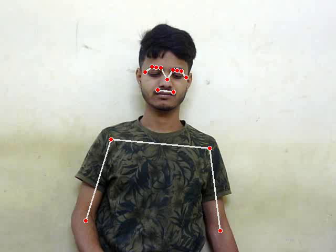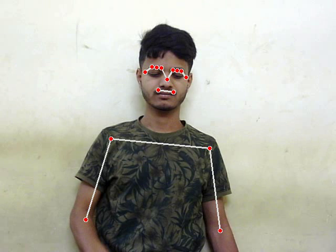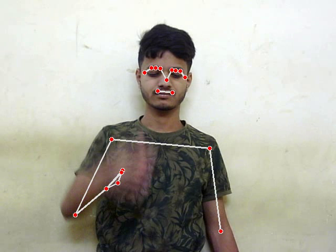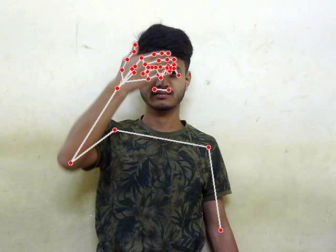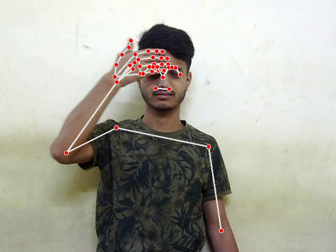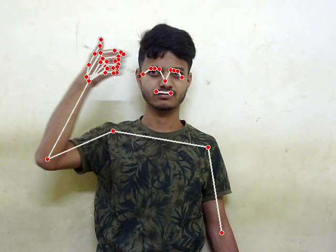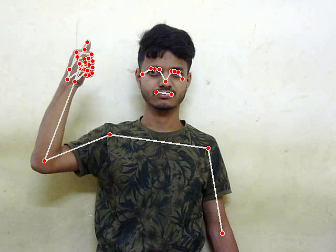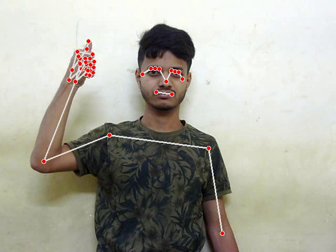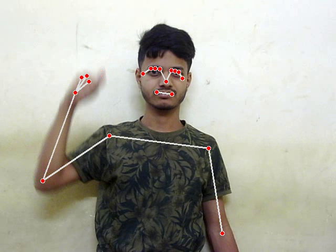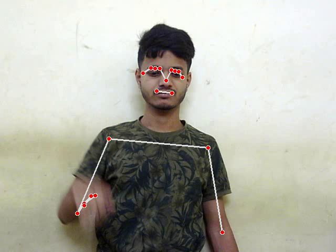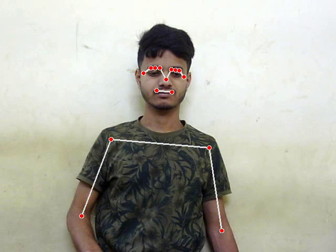forget